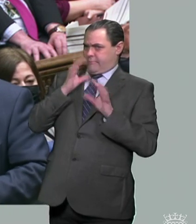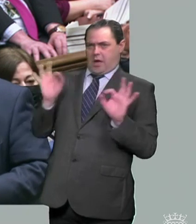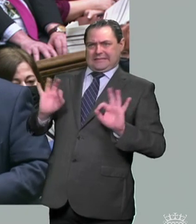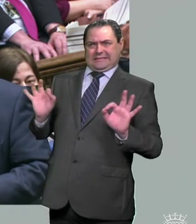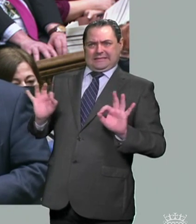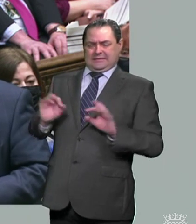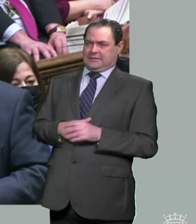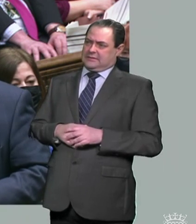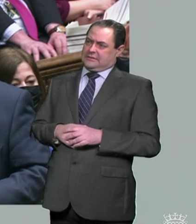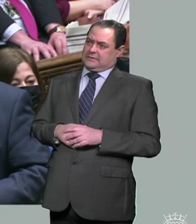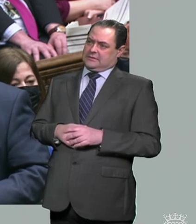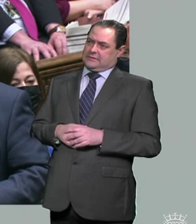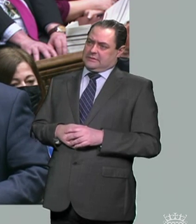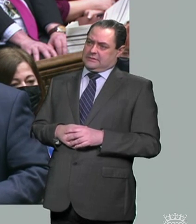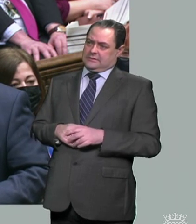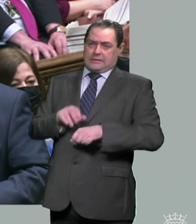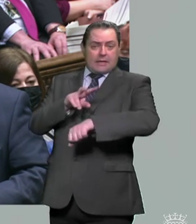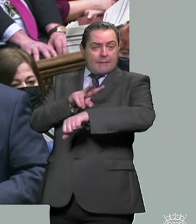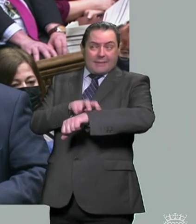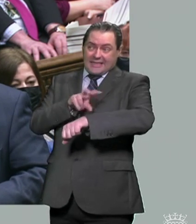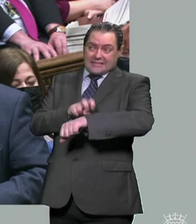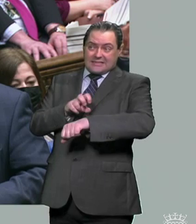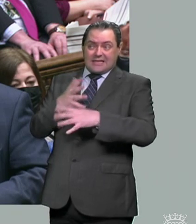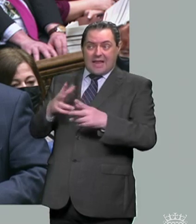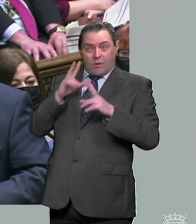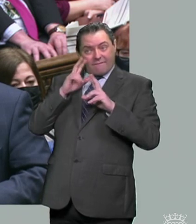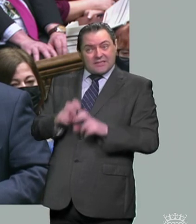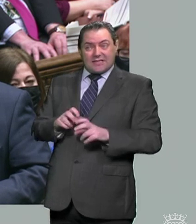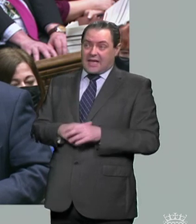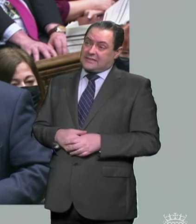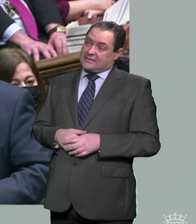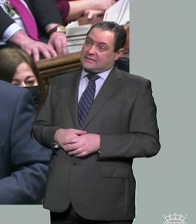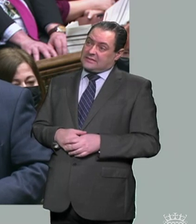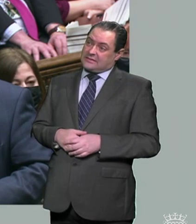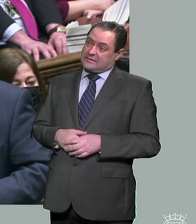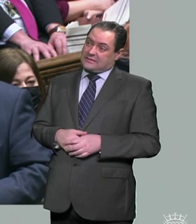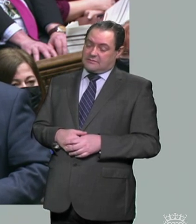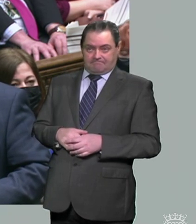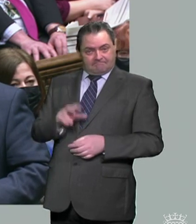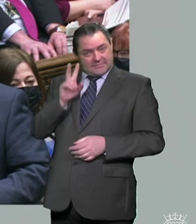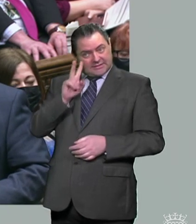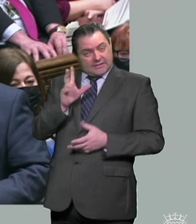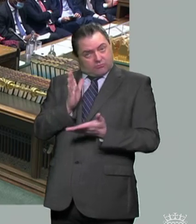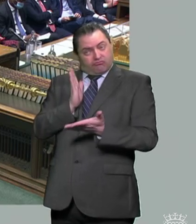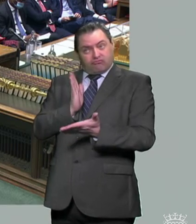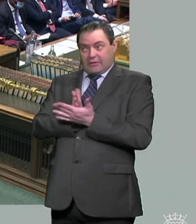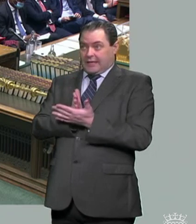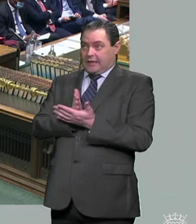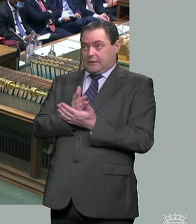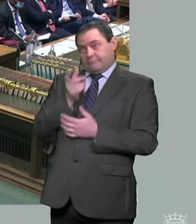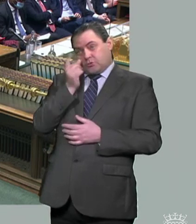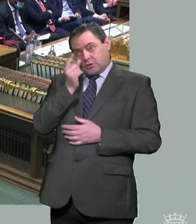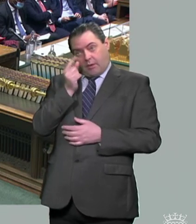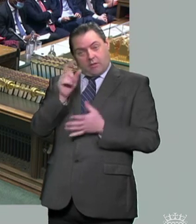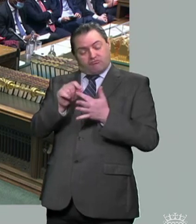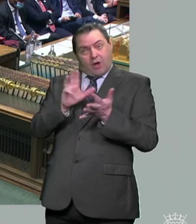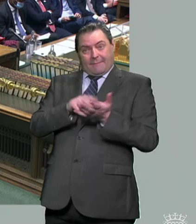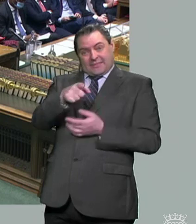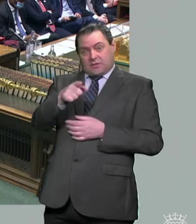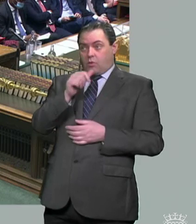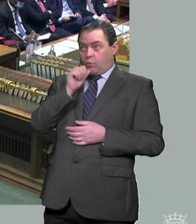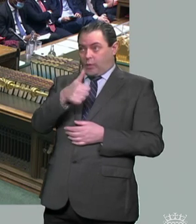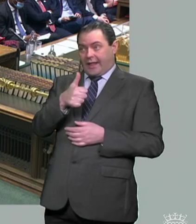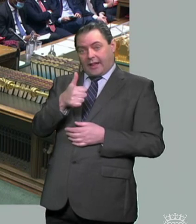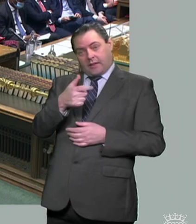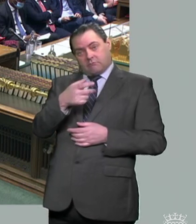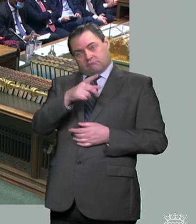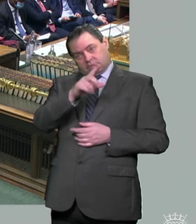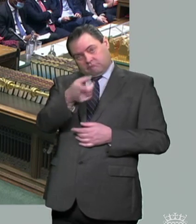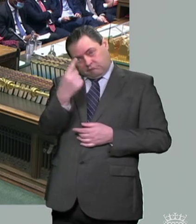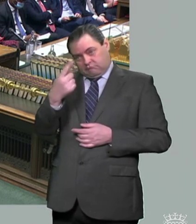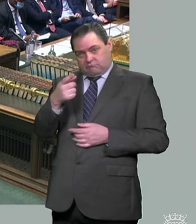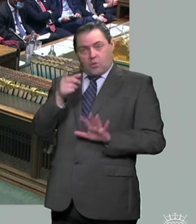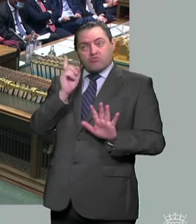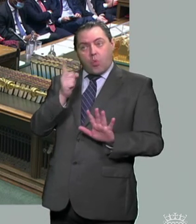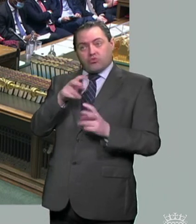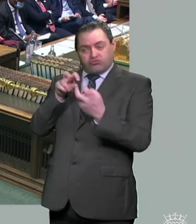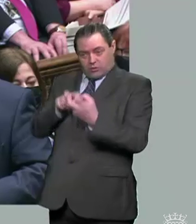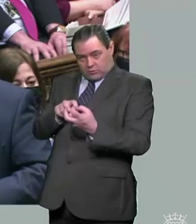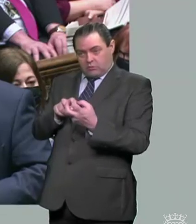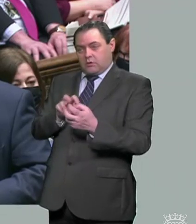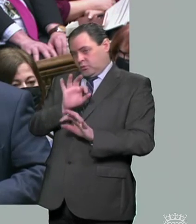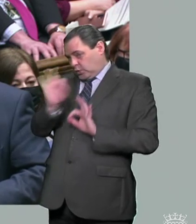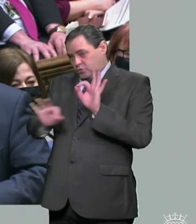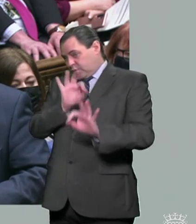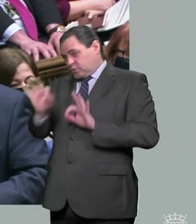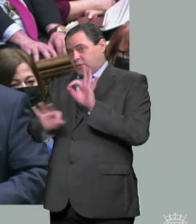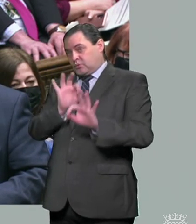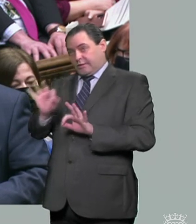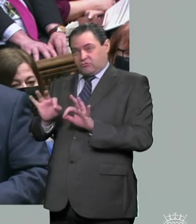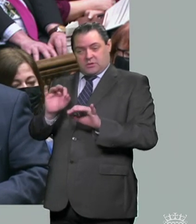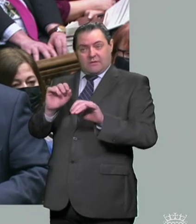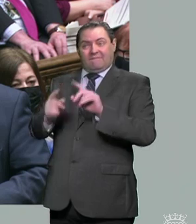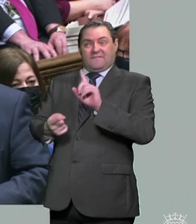The police are now investigating this party, and we face a very real prospect of a sitting Prime Minister being questioned under caution and being fined in office.